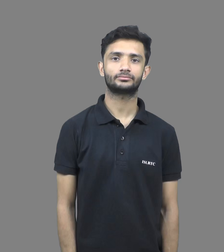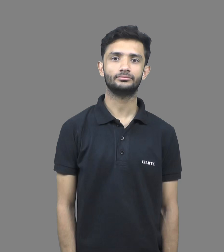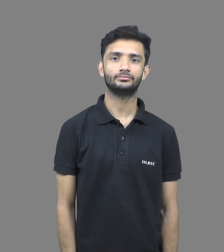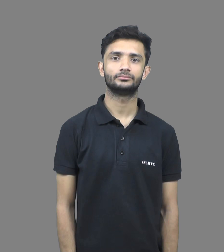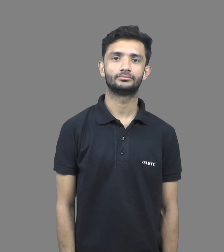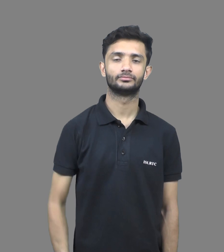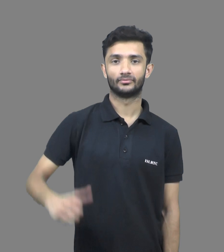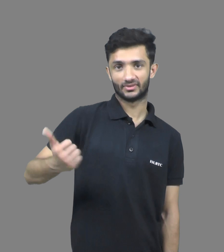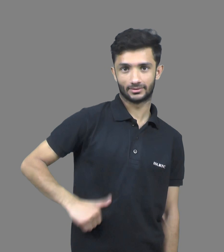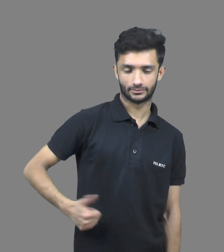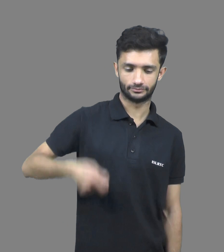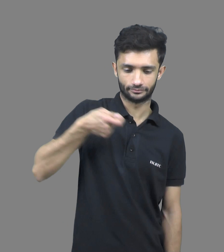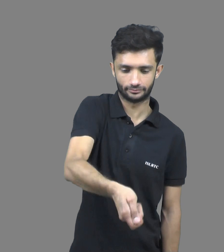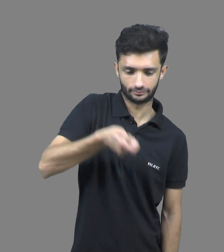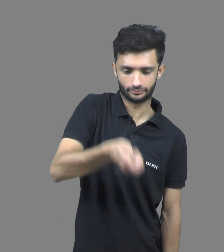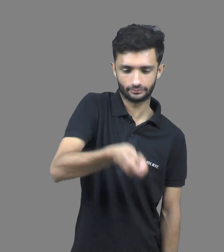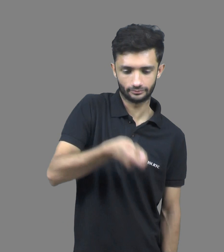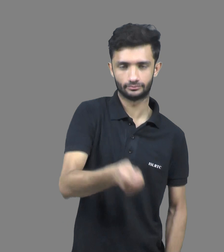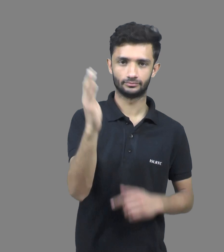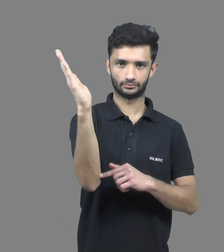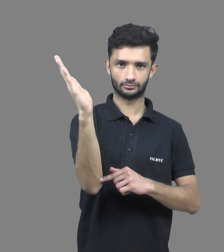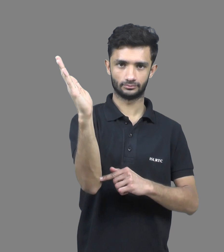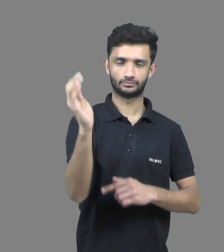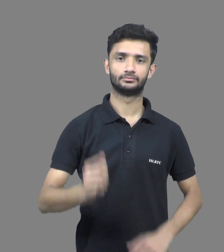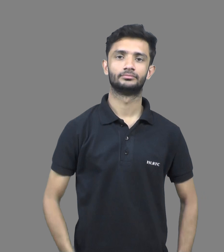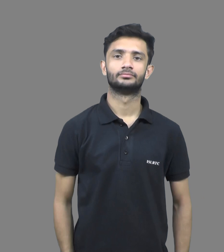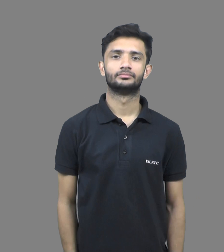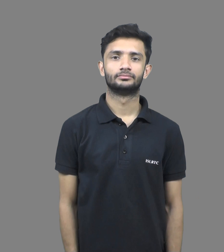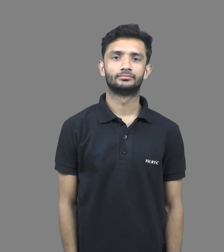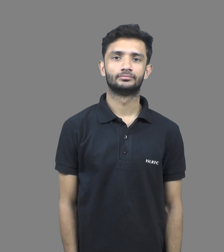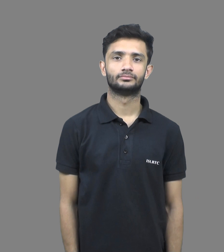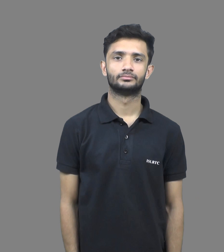Toilet Brush